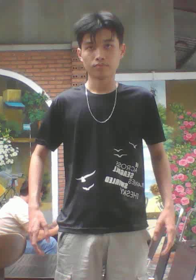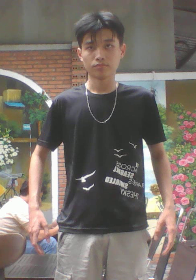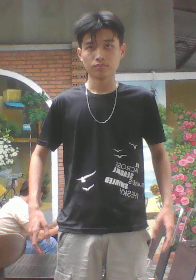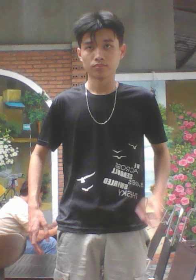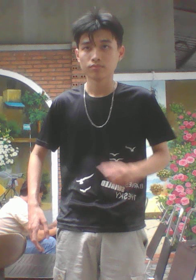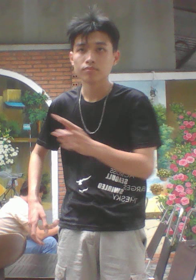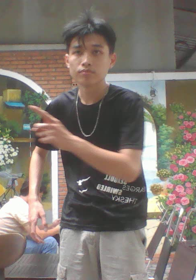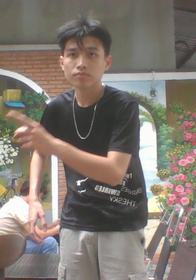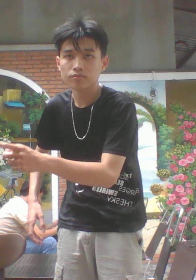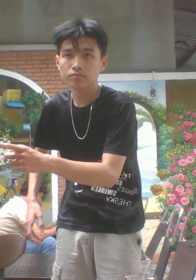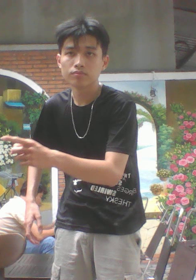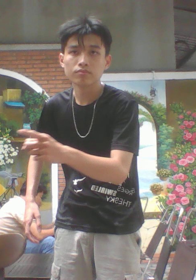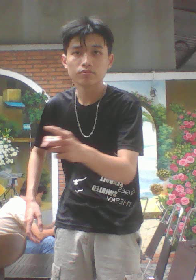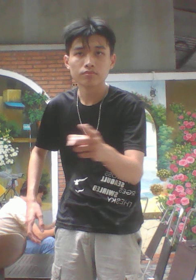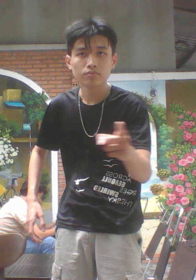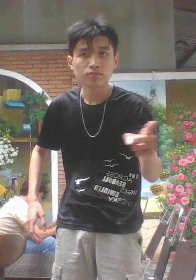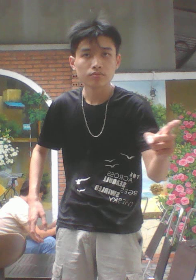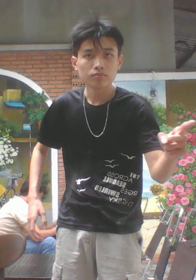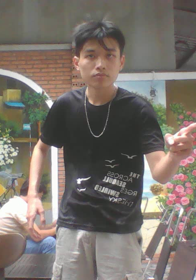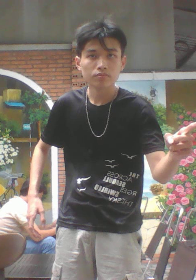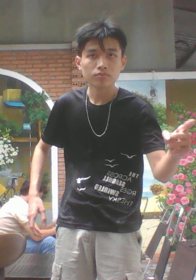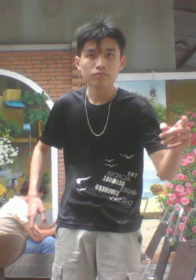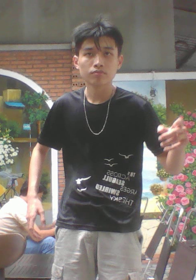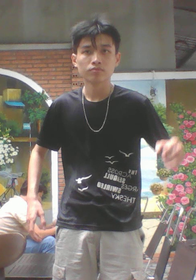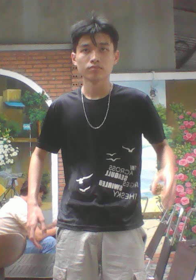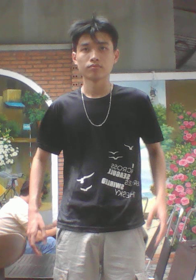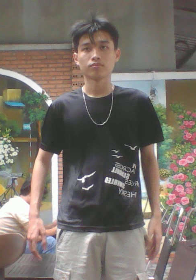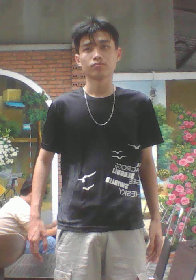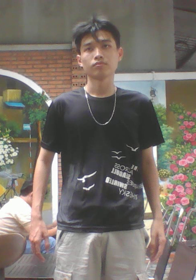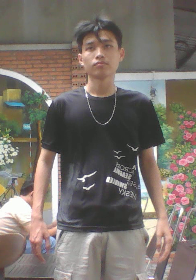cac ban